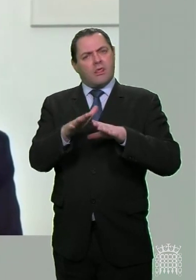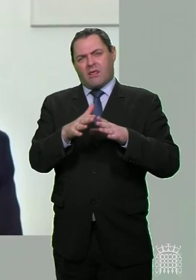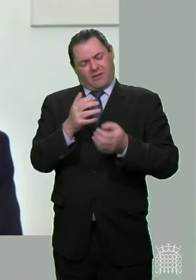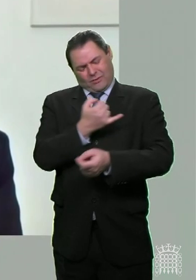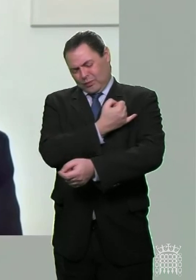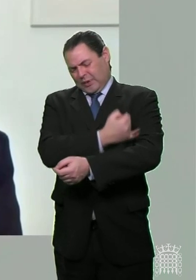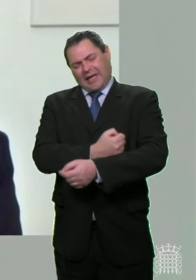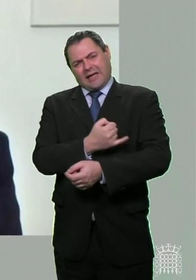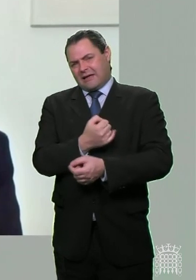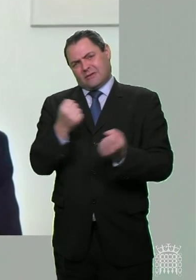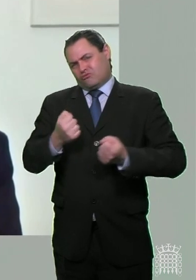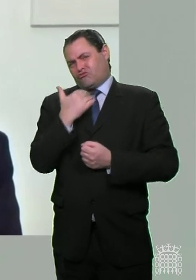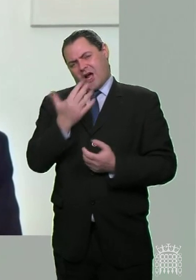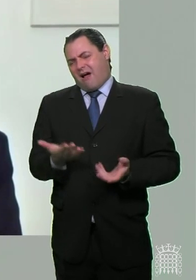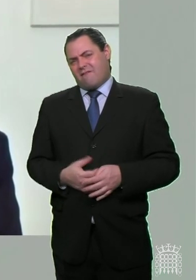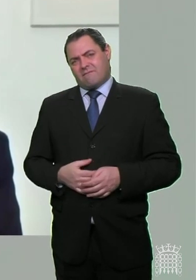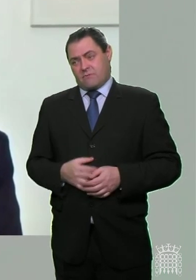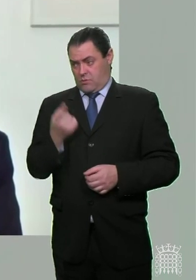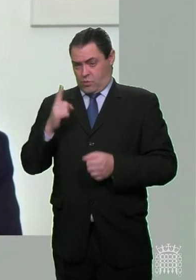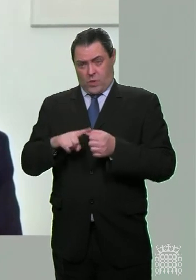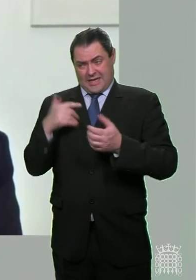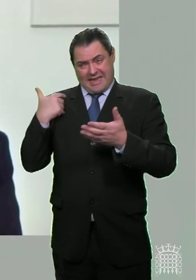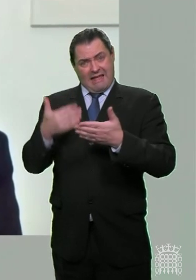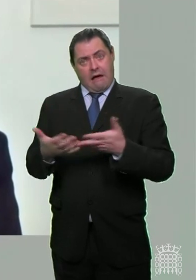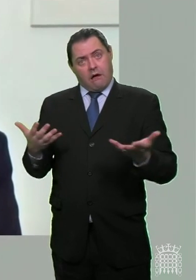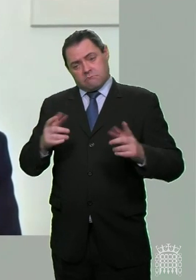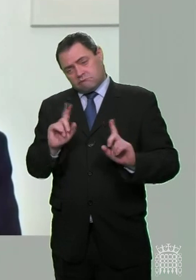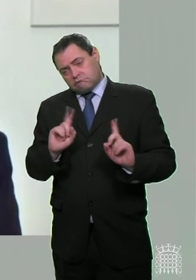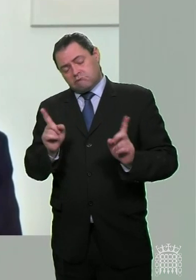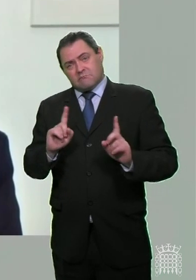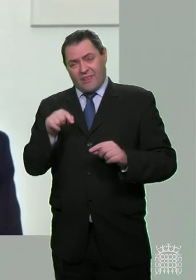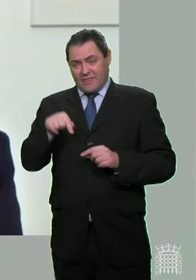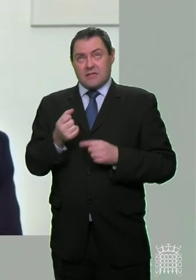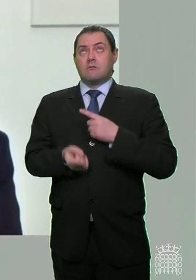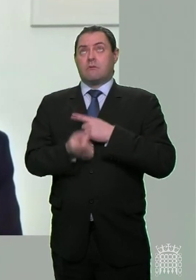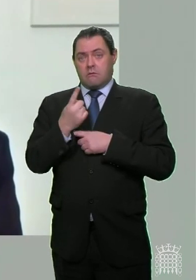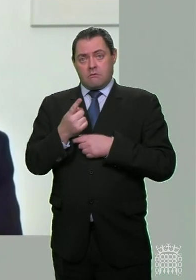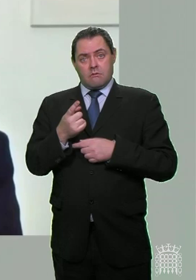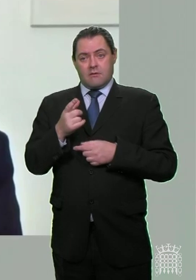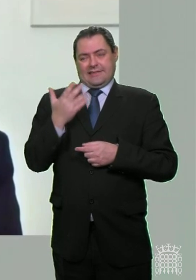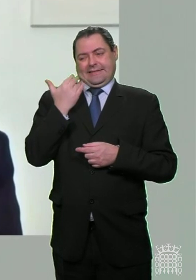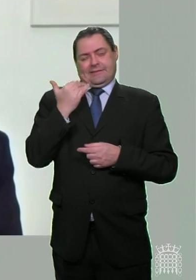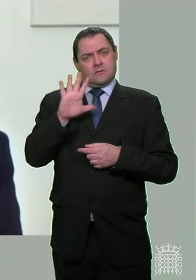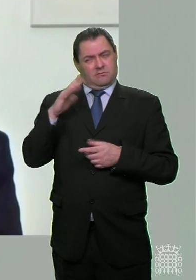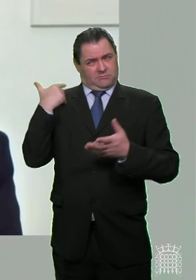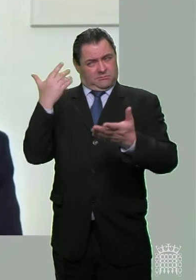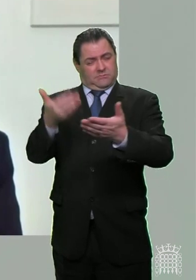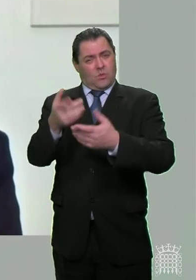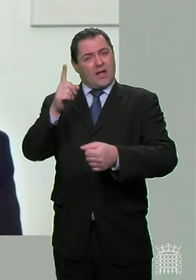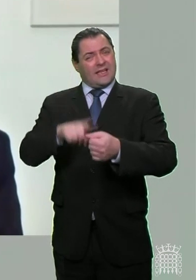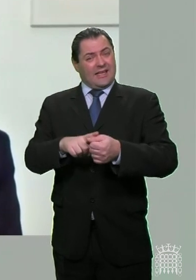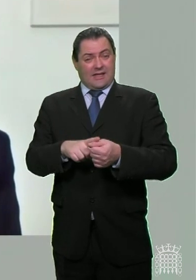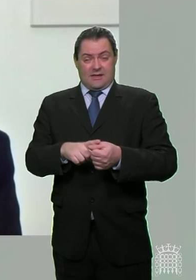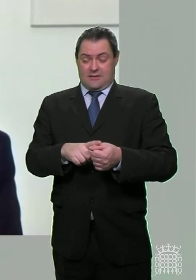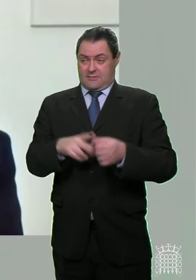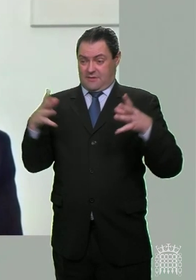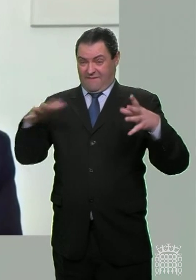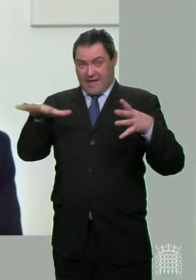We are nearly a year into this pandemic—this has not happened in the last few weeks—and one and three families say they do not have the wherewithal to do home teaching.